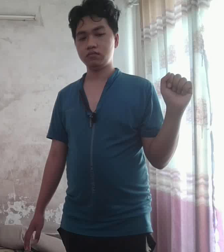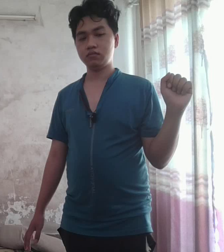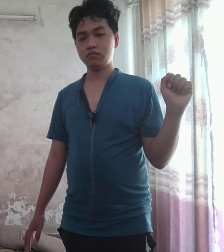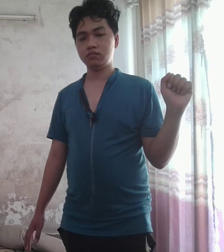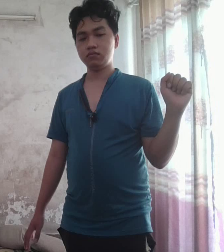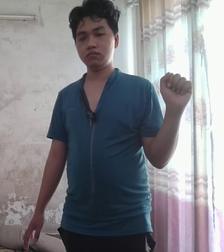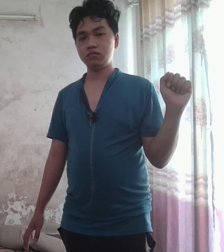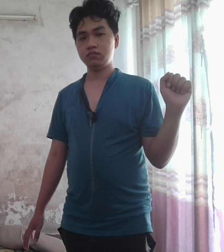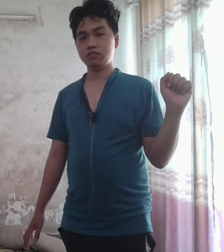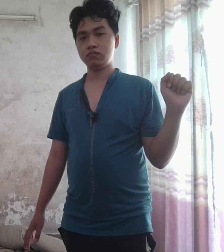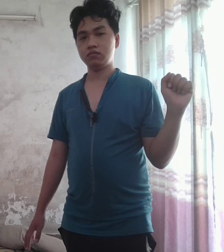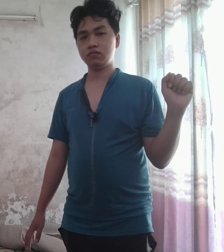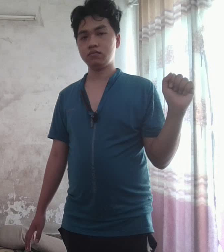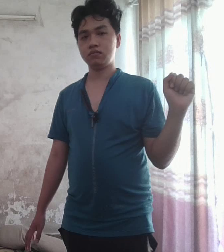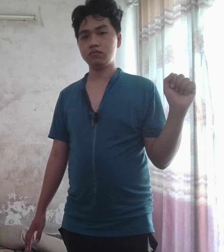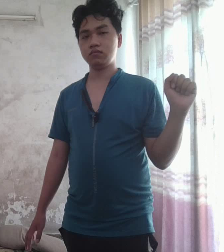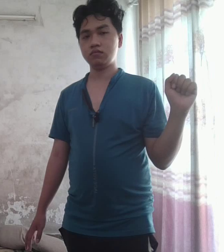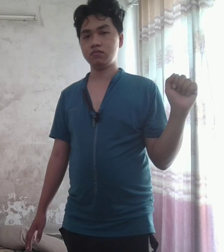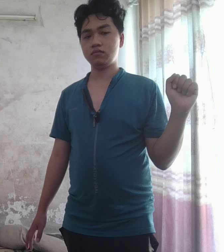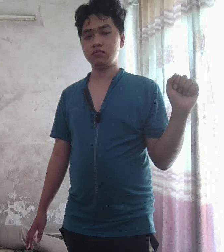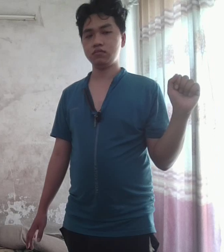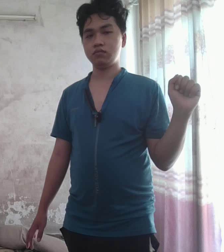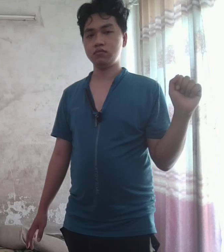a